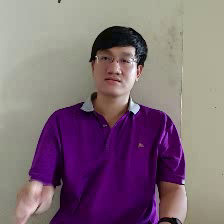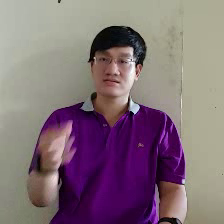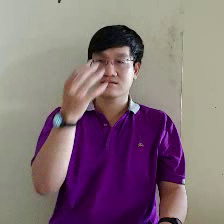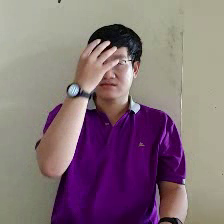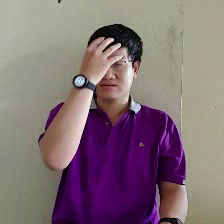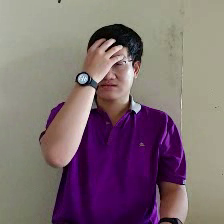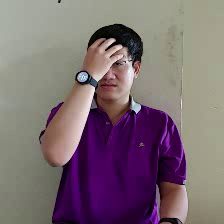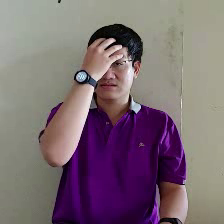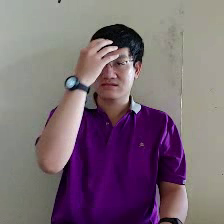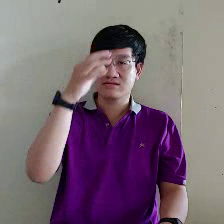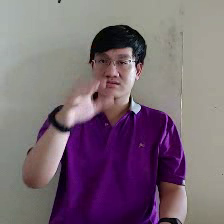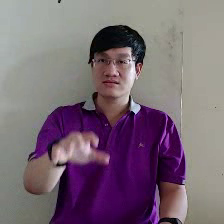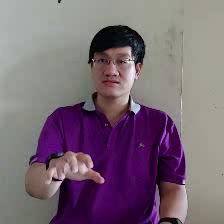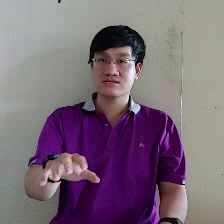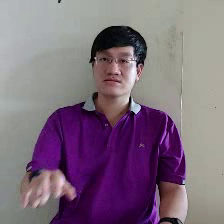Áp dụng